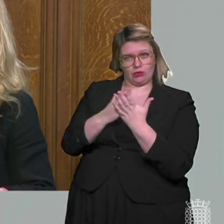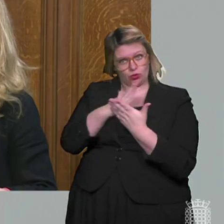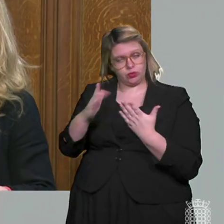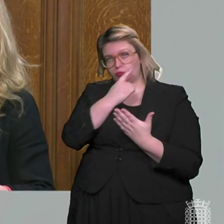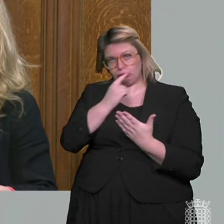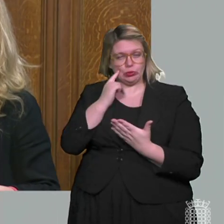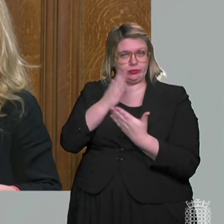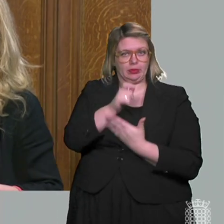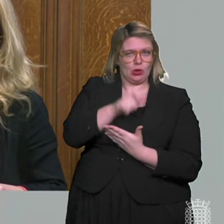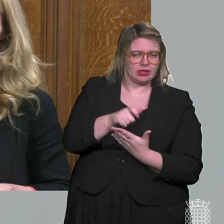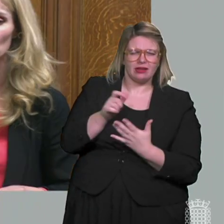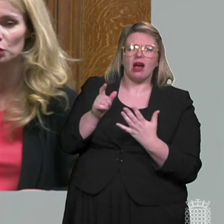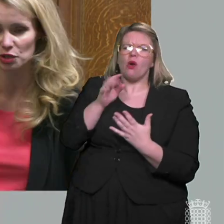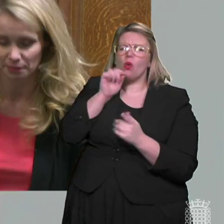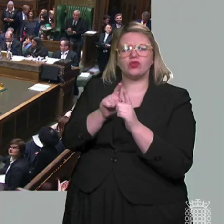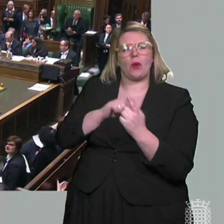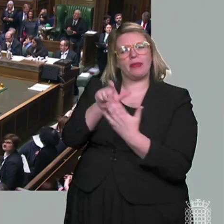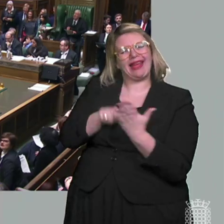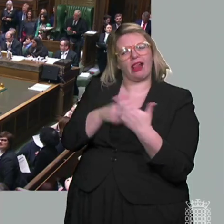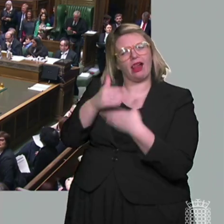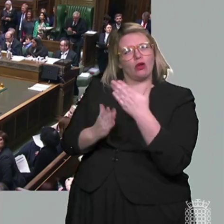How is the Online Safety Bill progressing through the Lords?